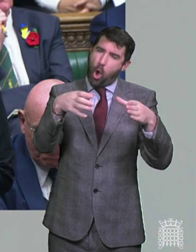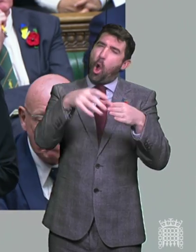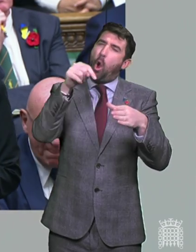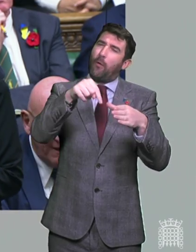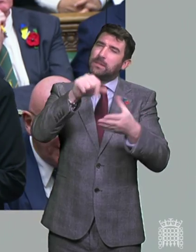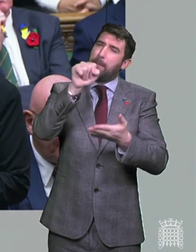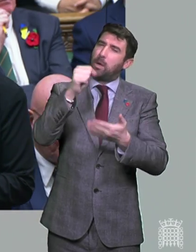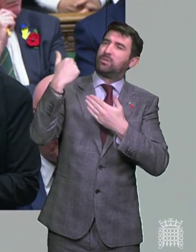Britain’s economic